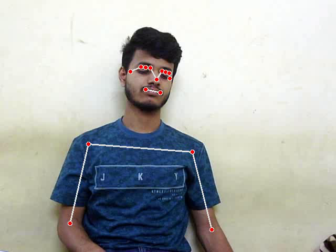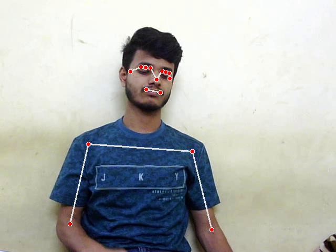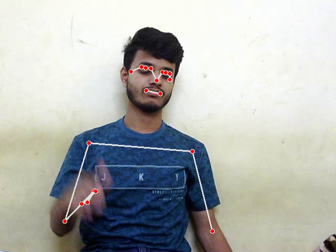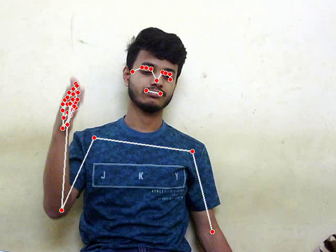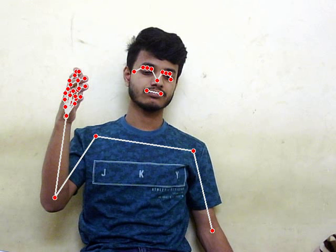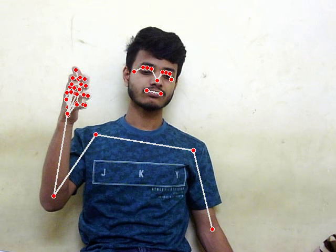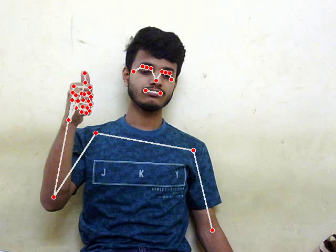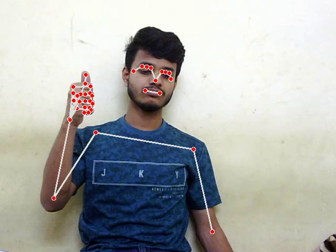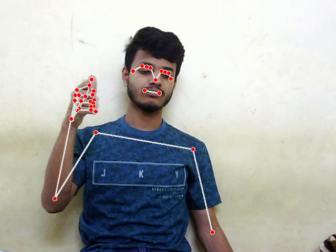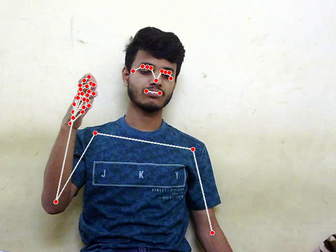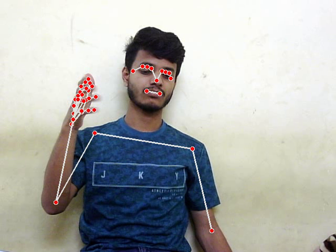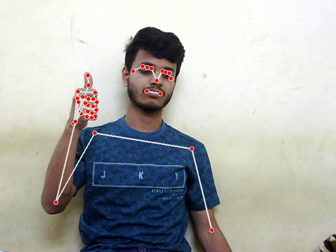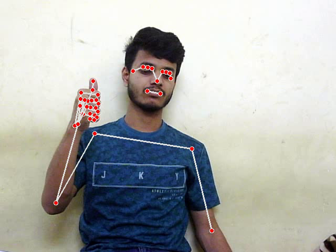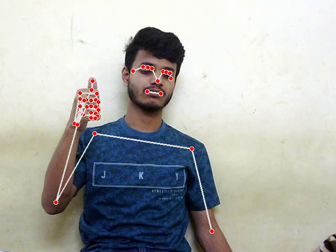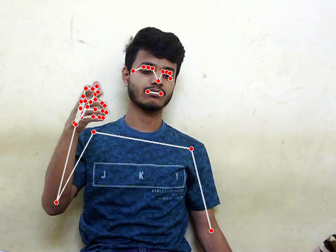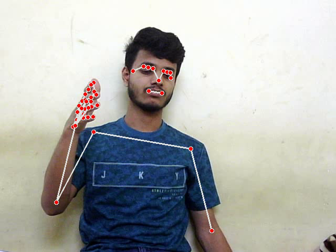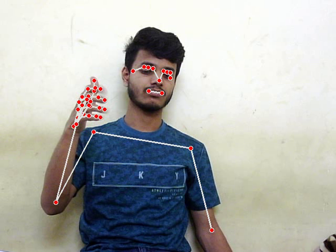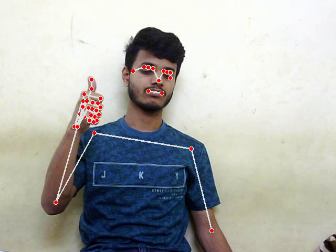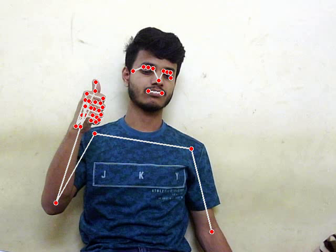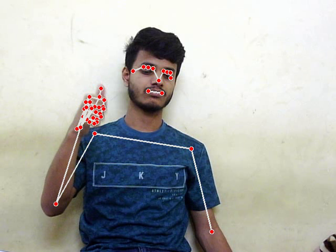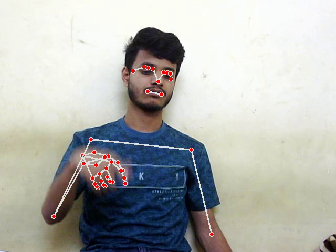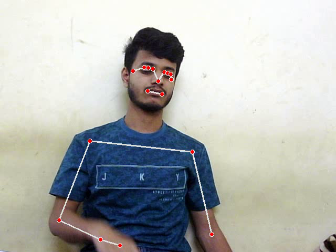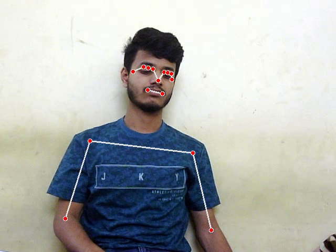milk